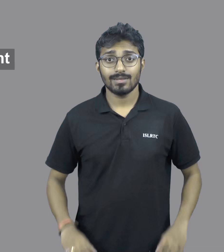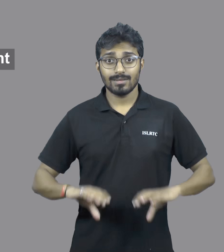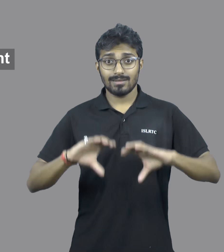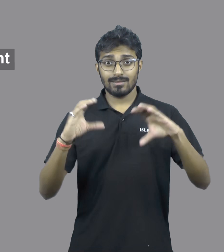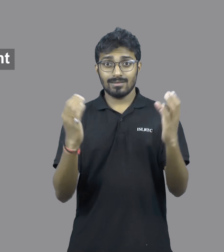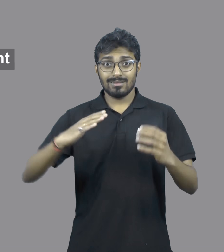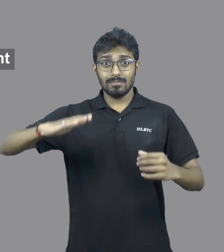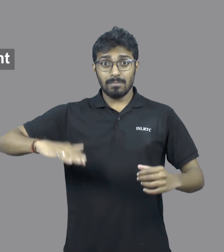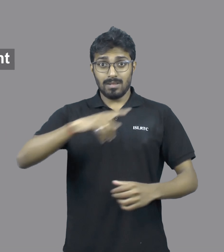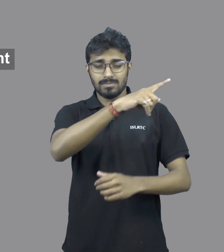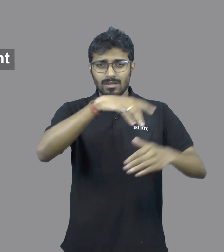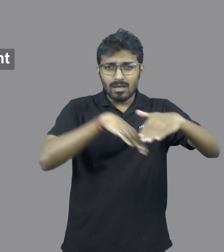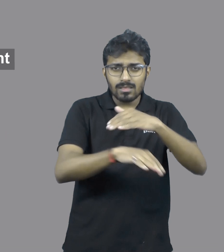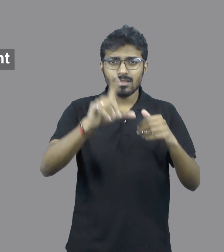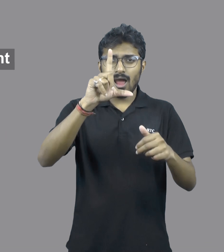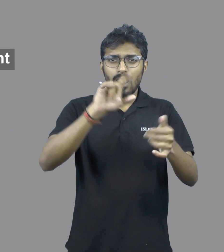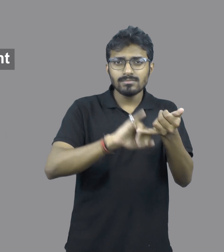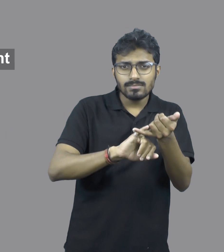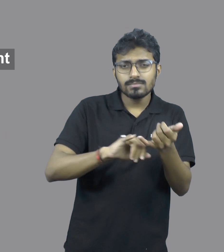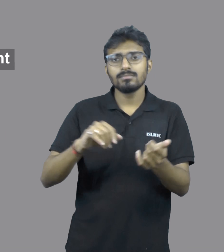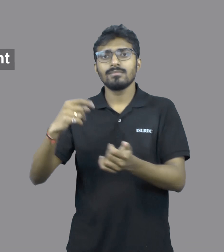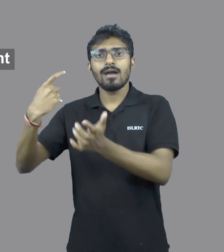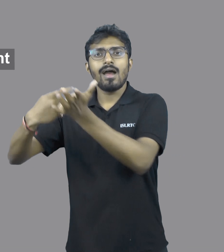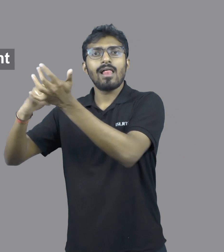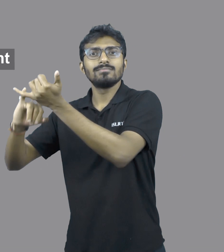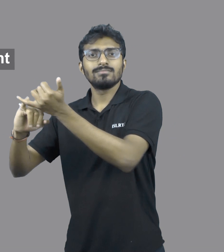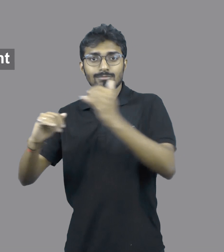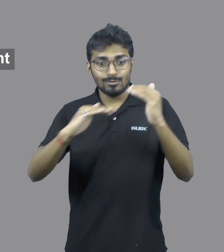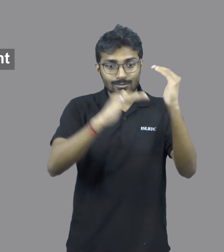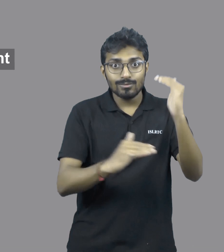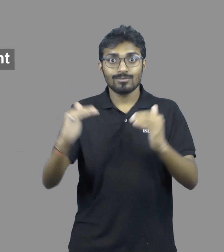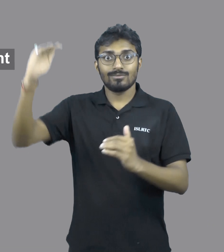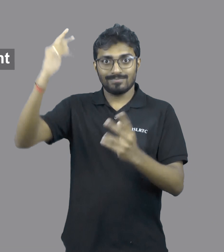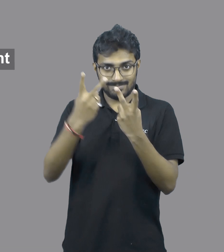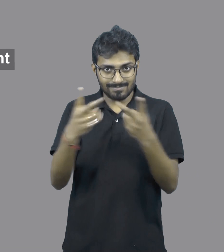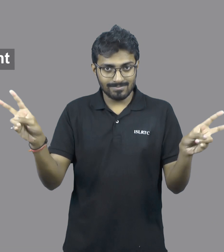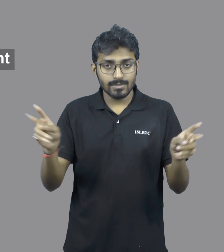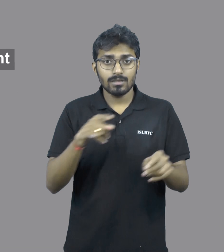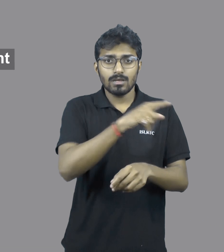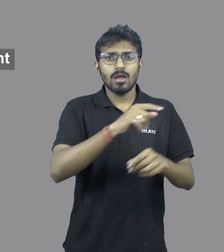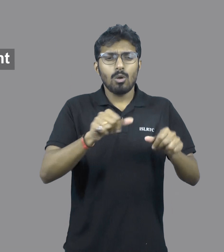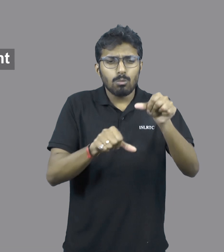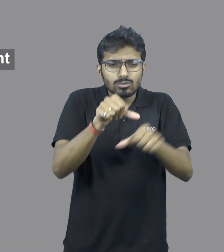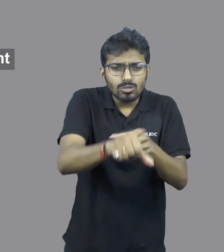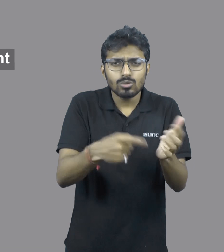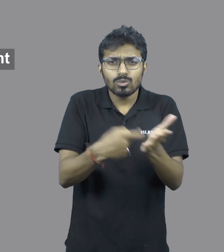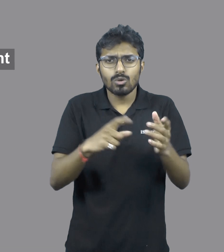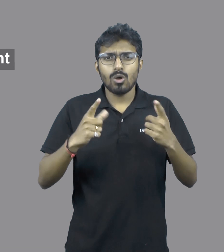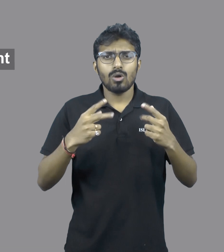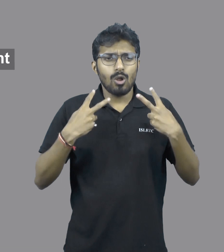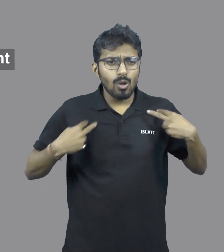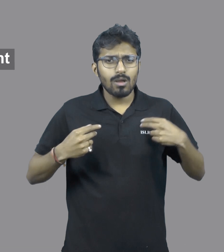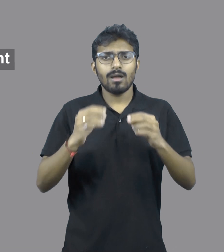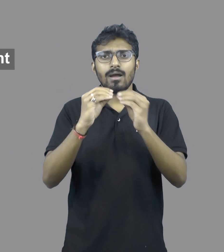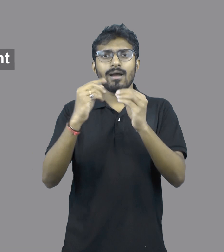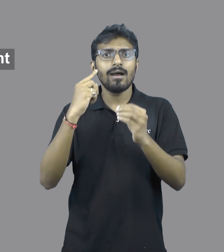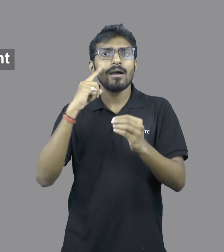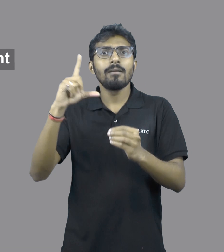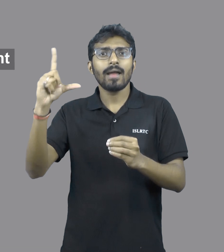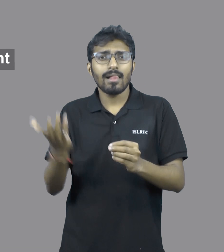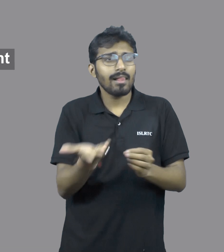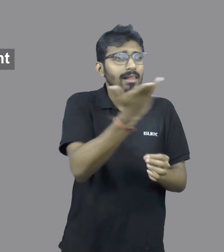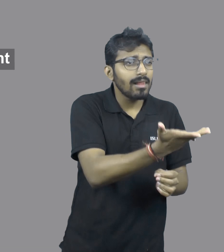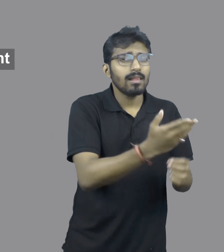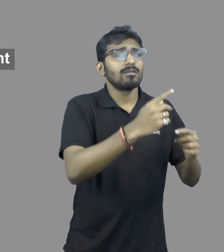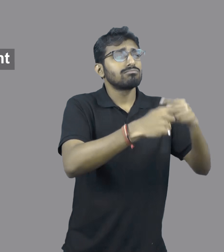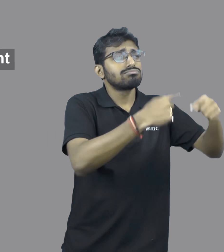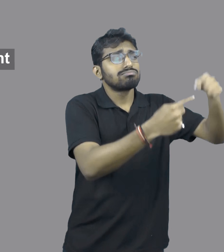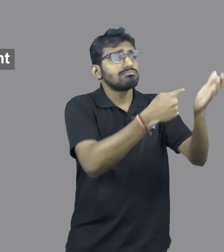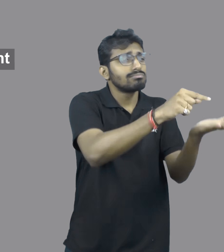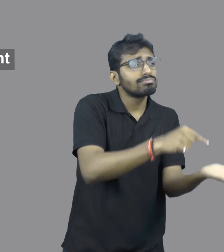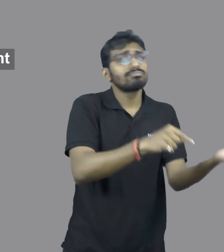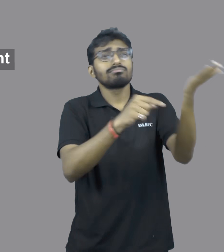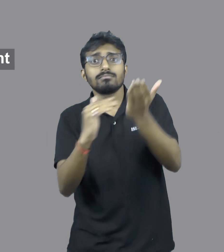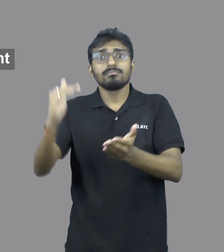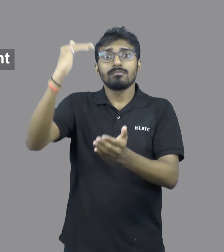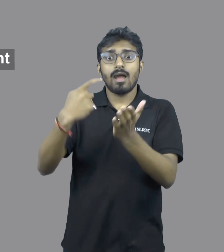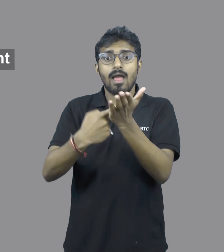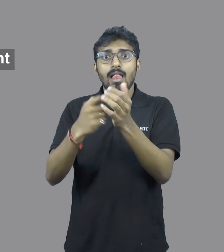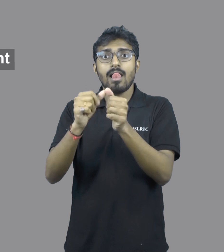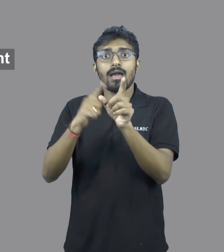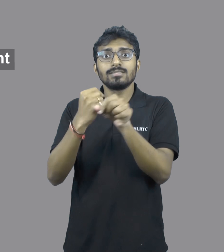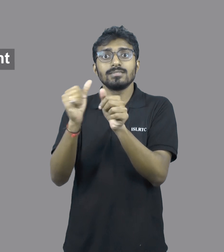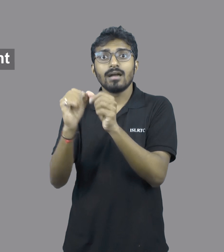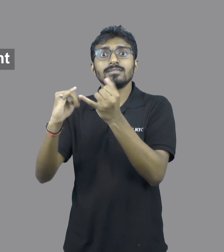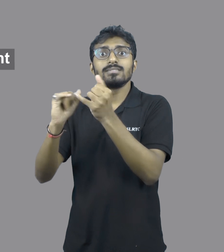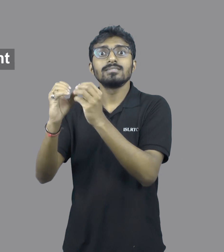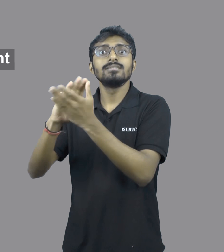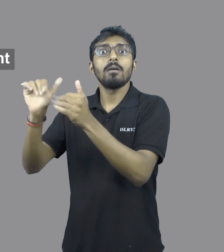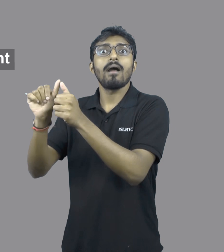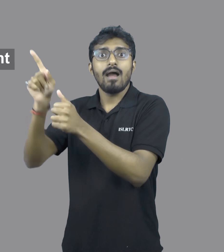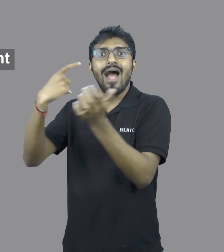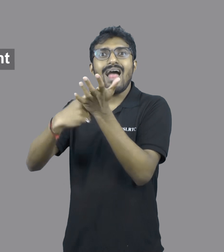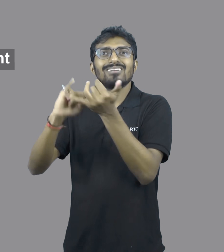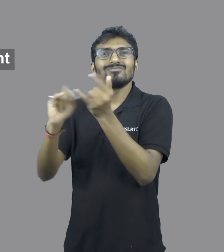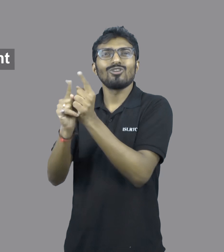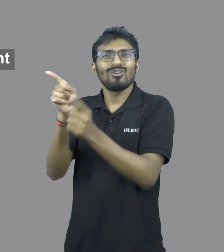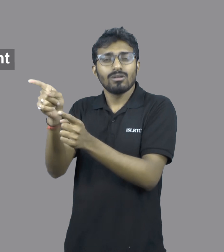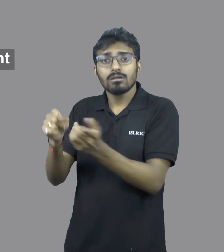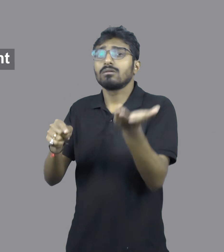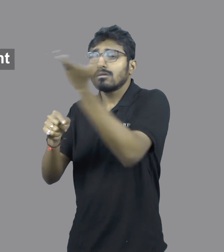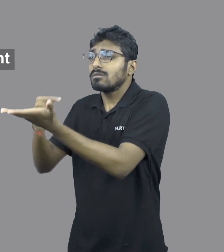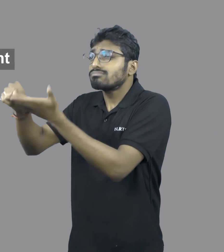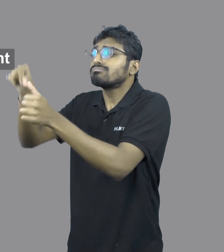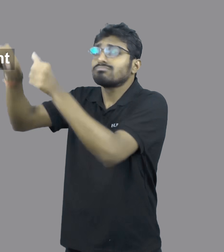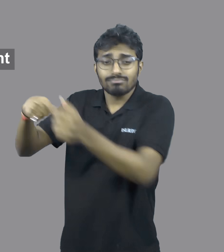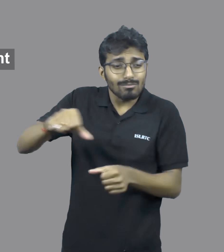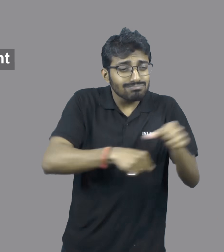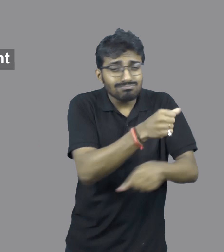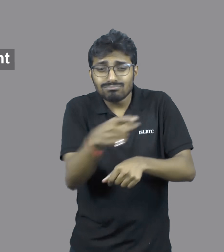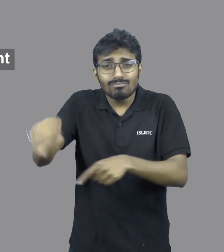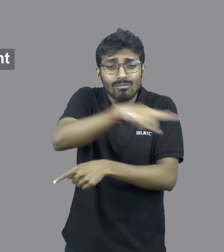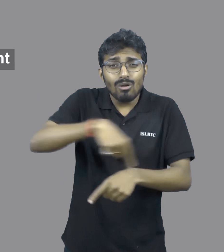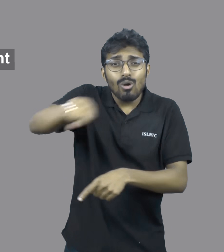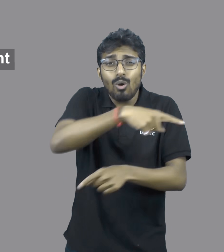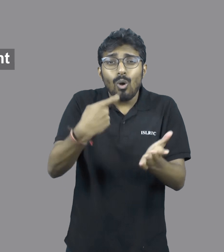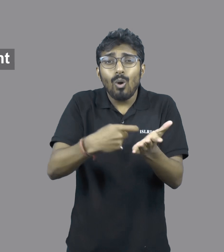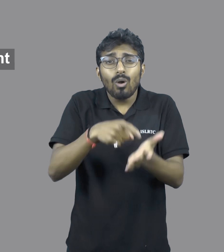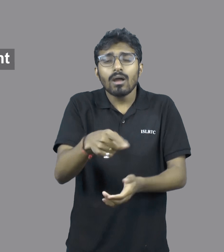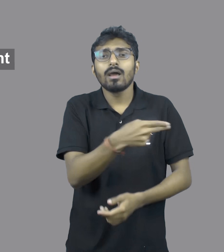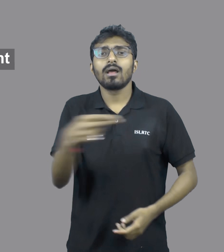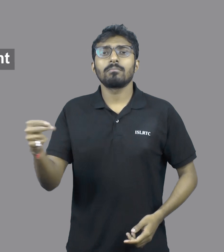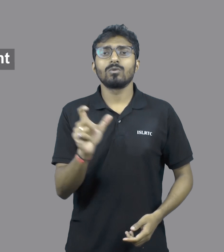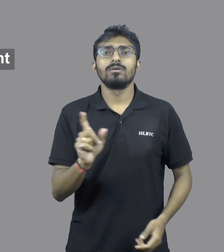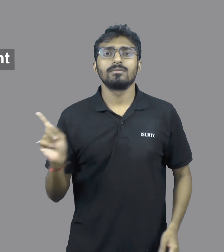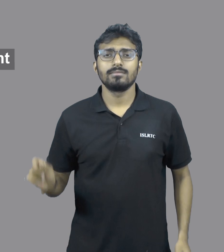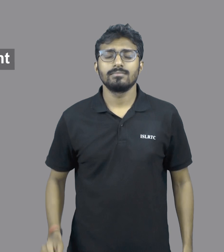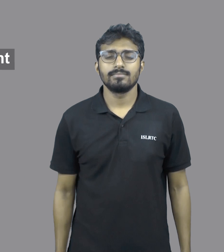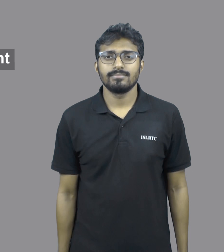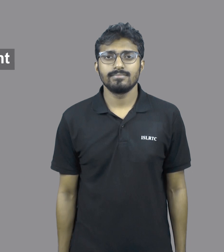Act of Parliament